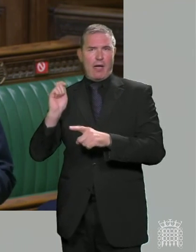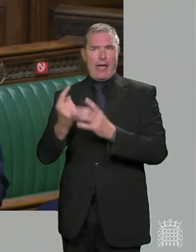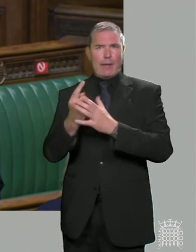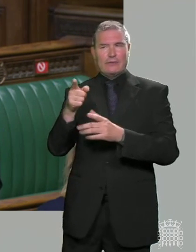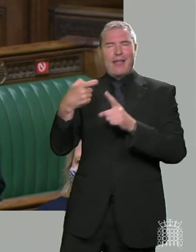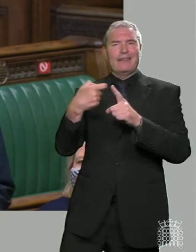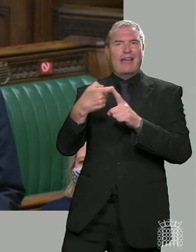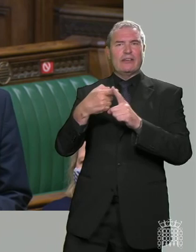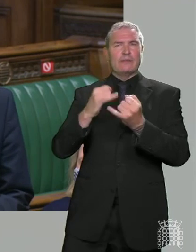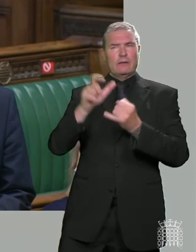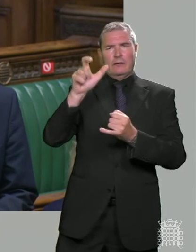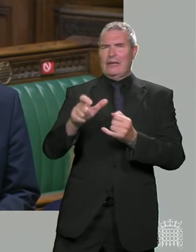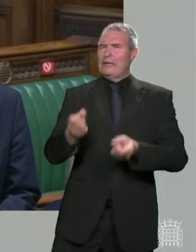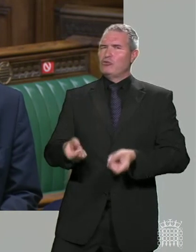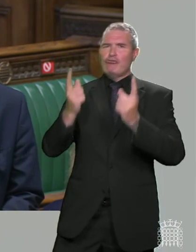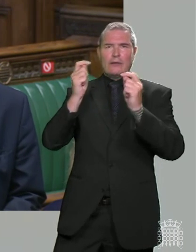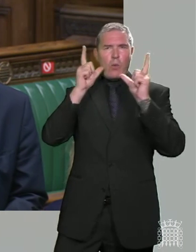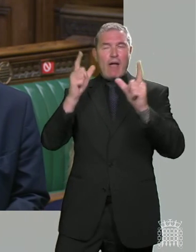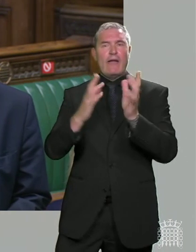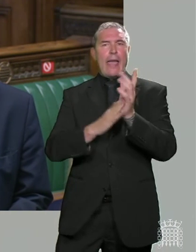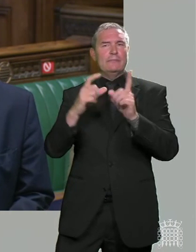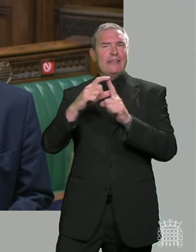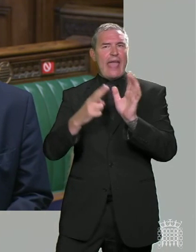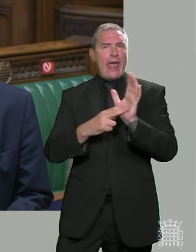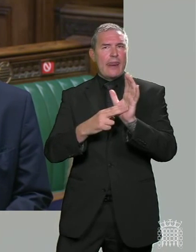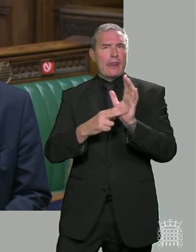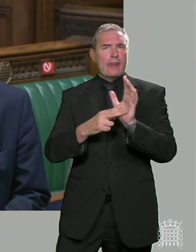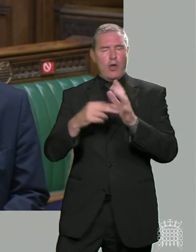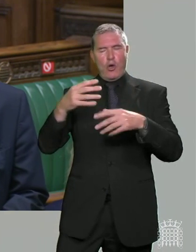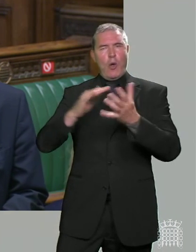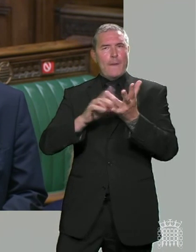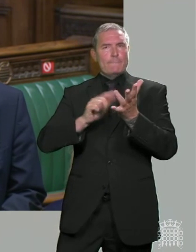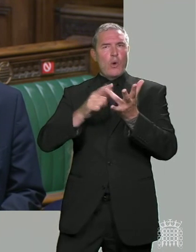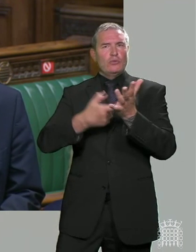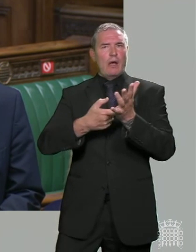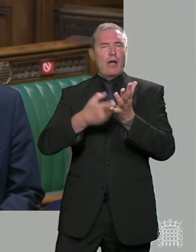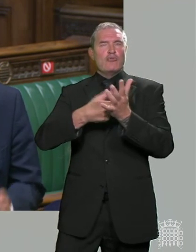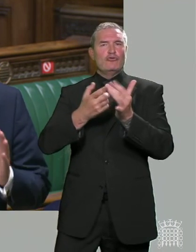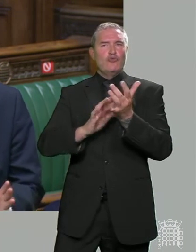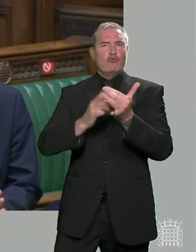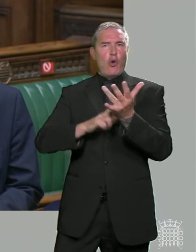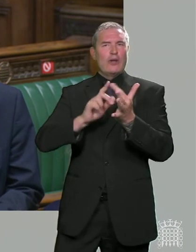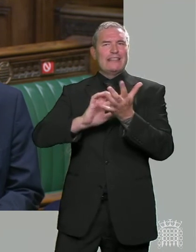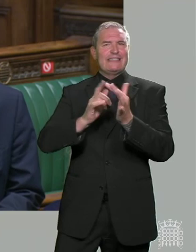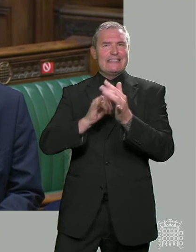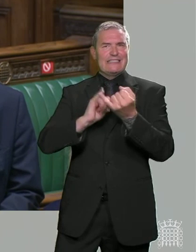Kevin has done so much to raise awareness of motor neurone disease and support his good friend Rob Burrow.